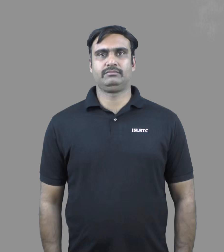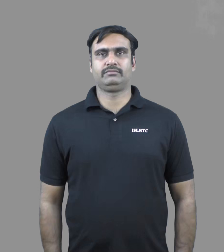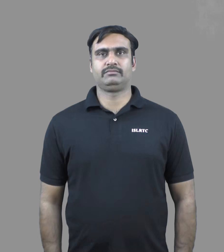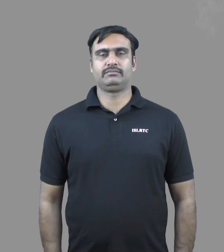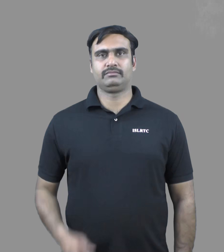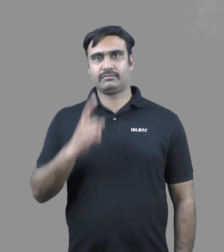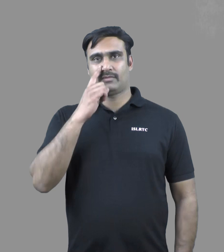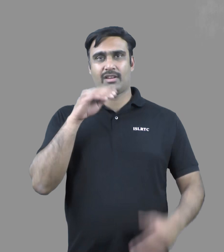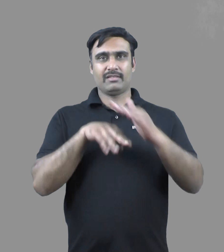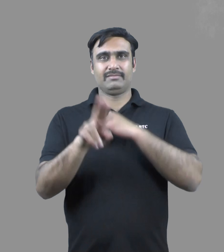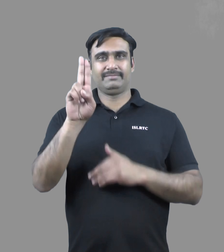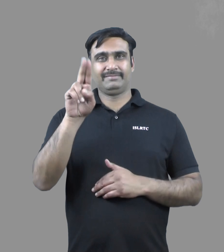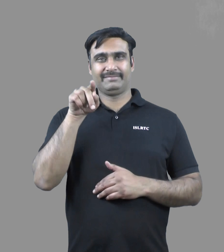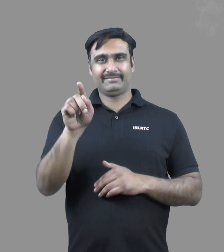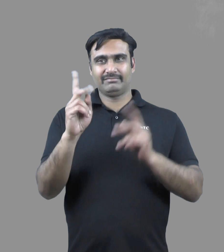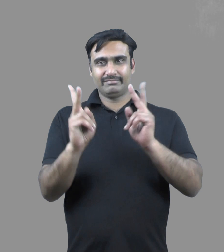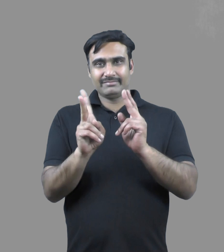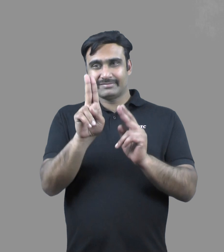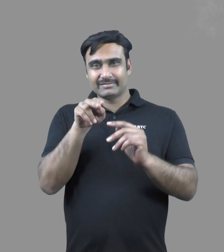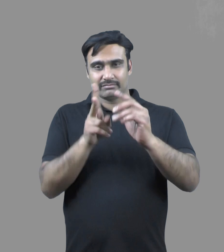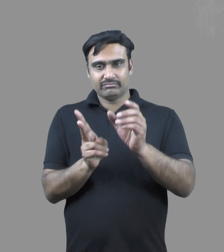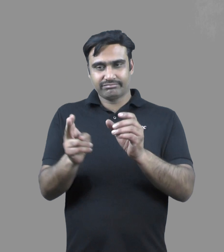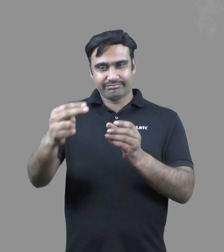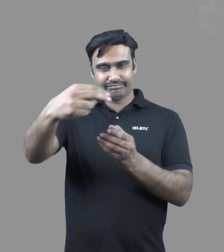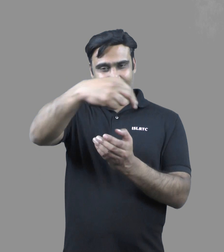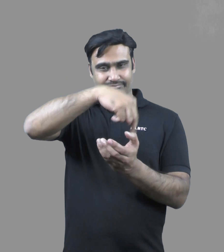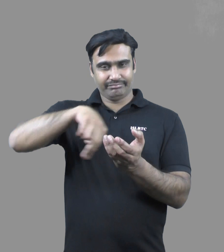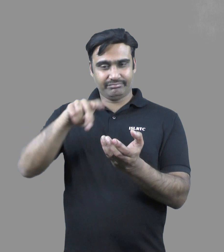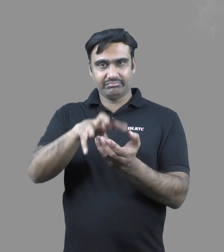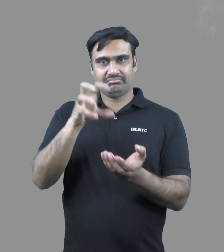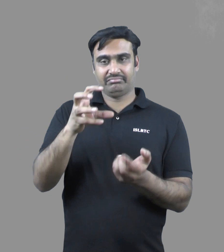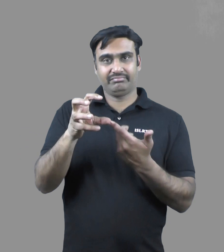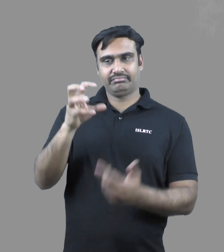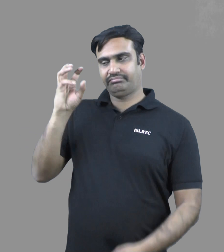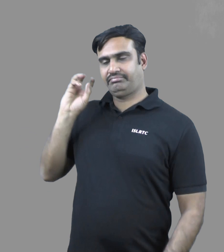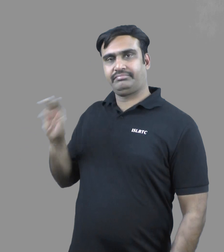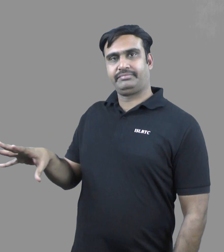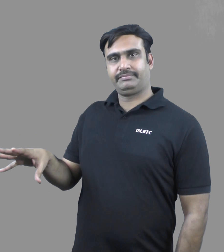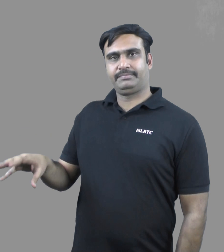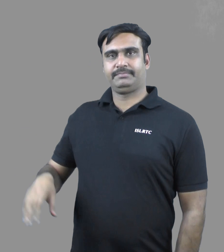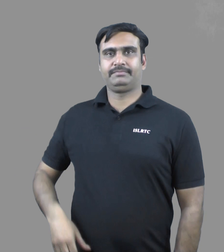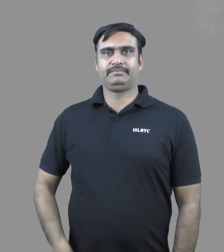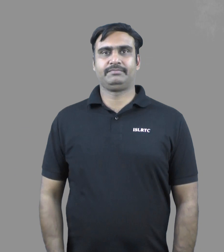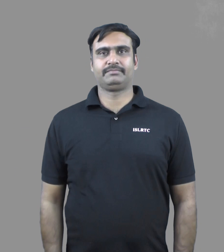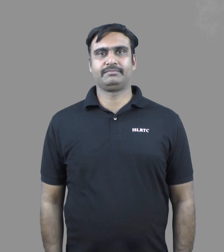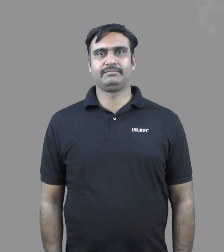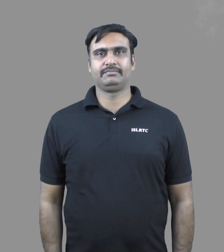Hysterectomy